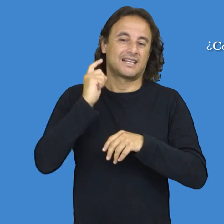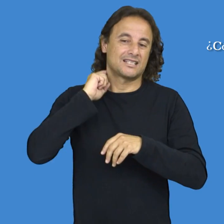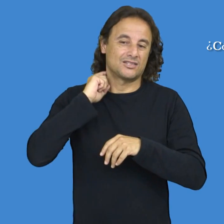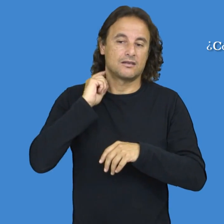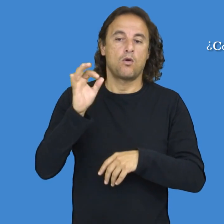meningitis